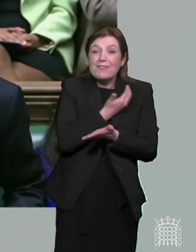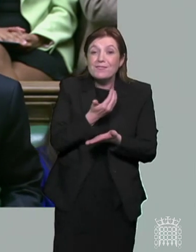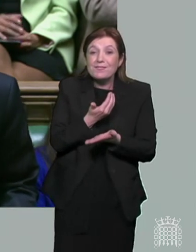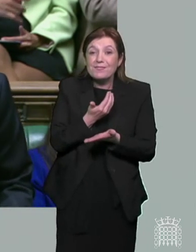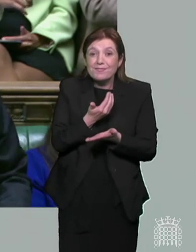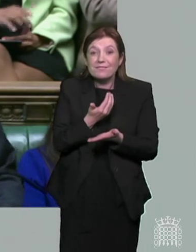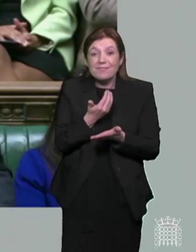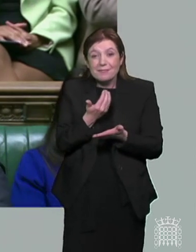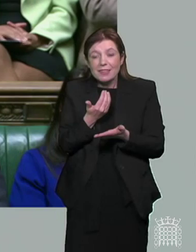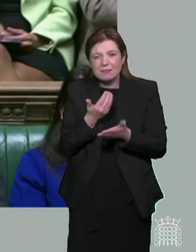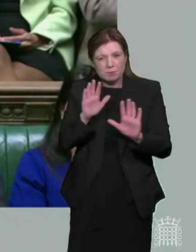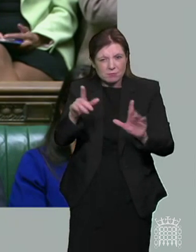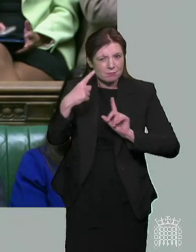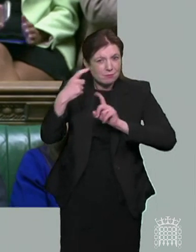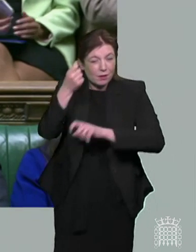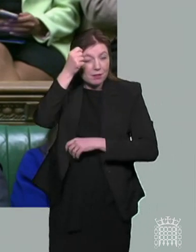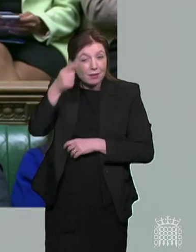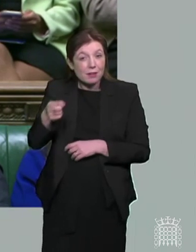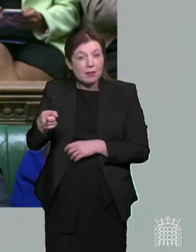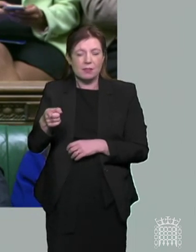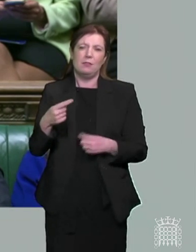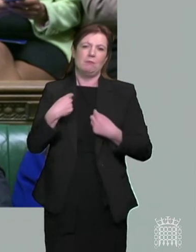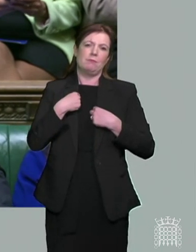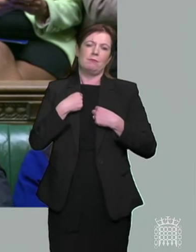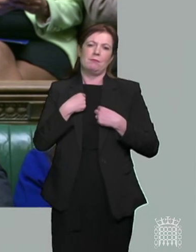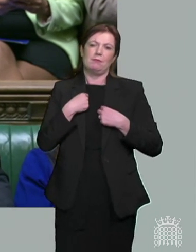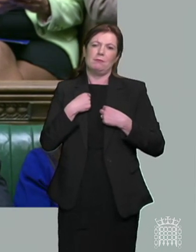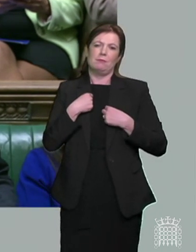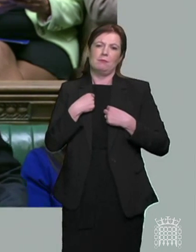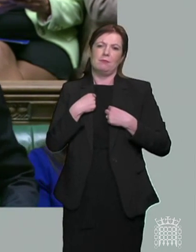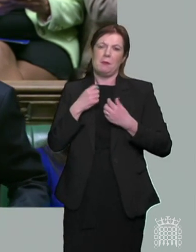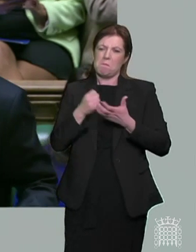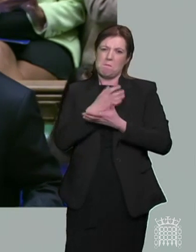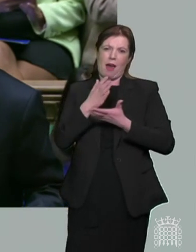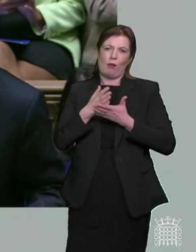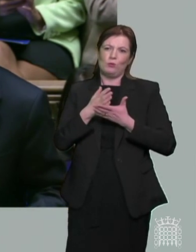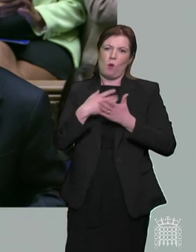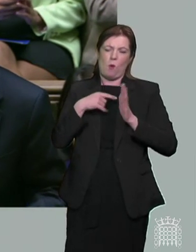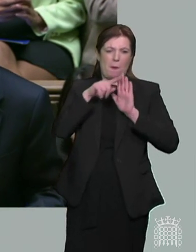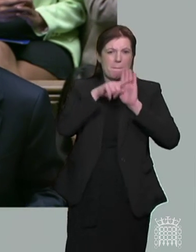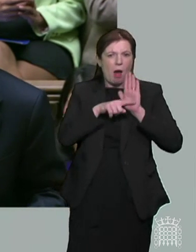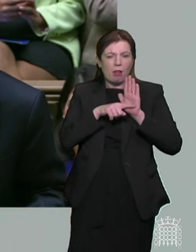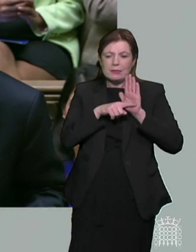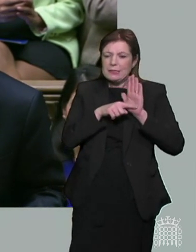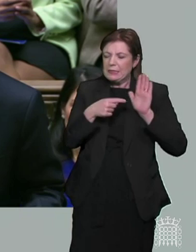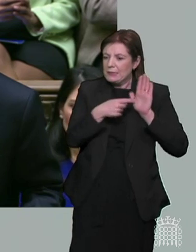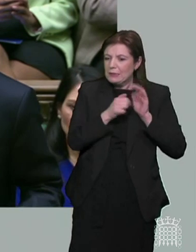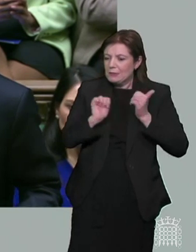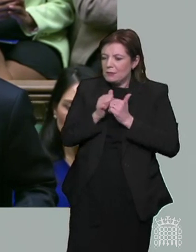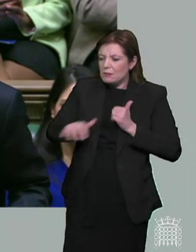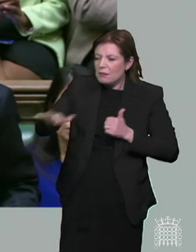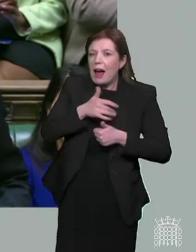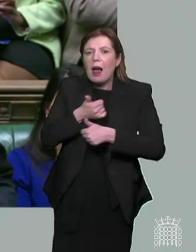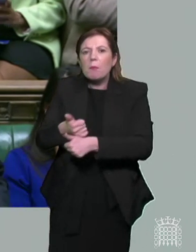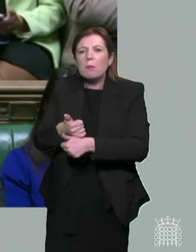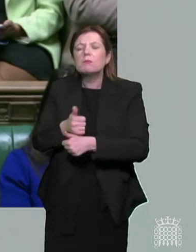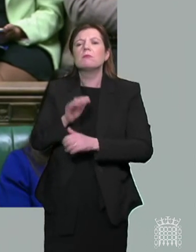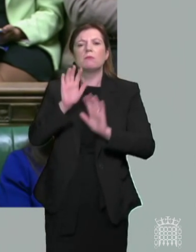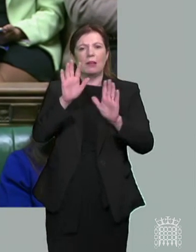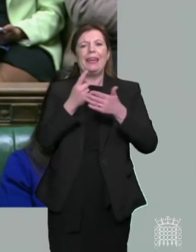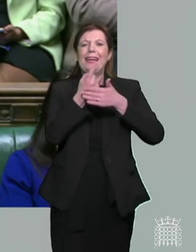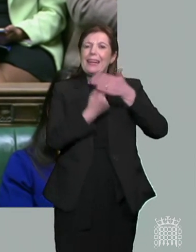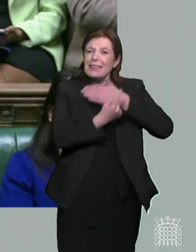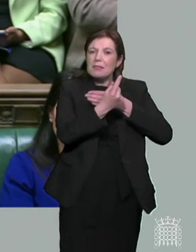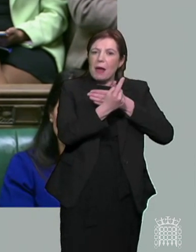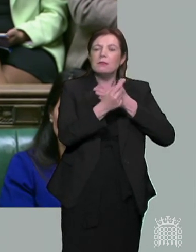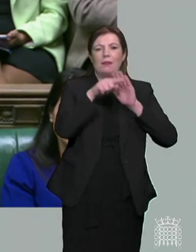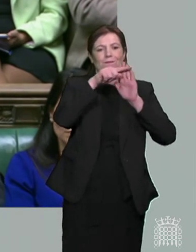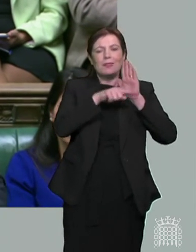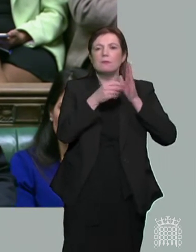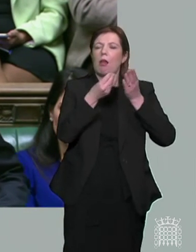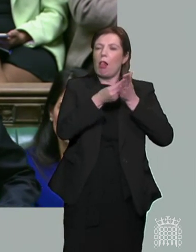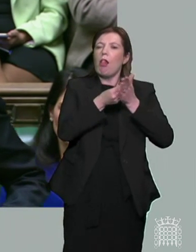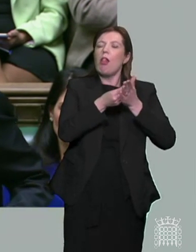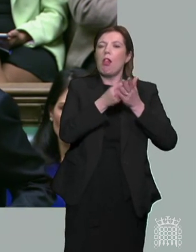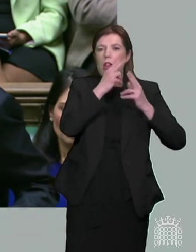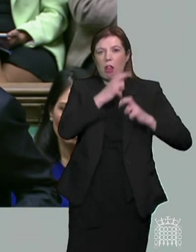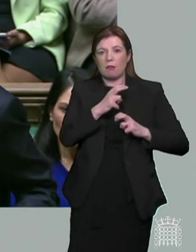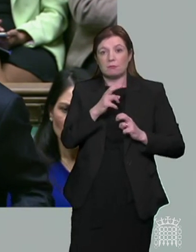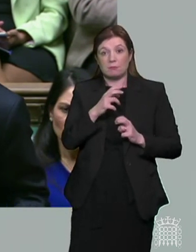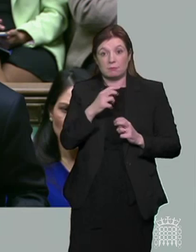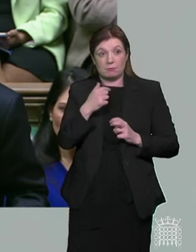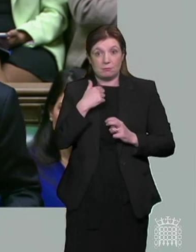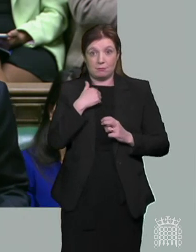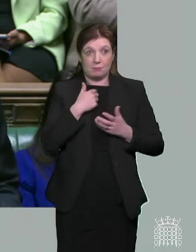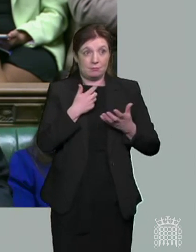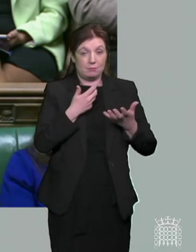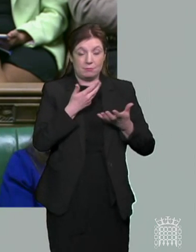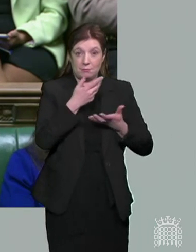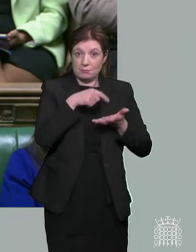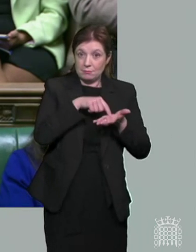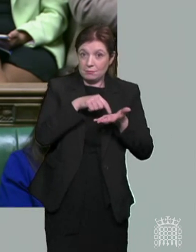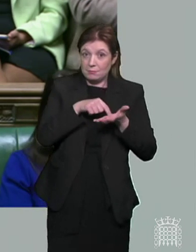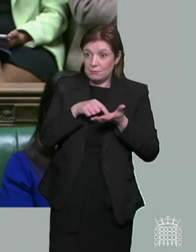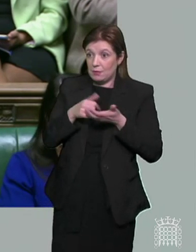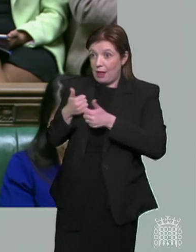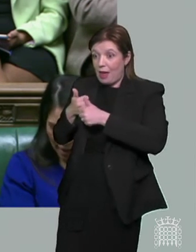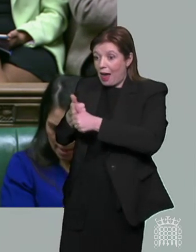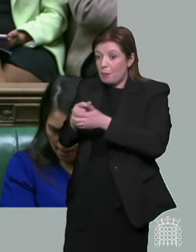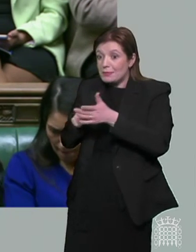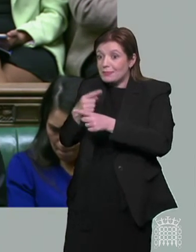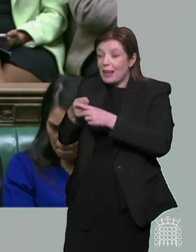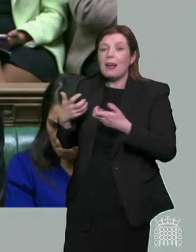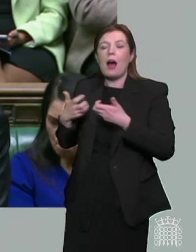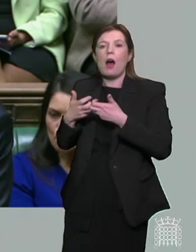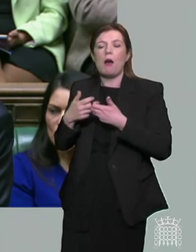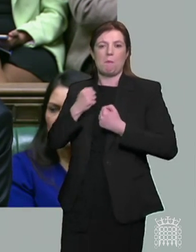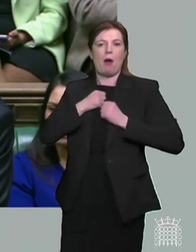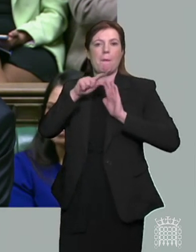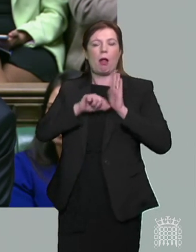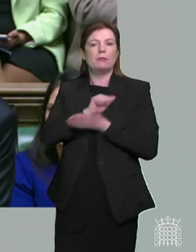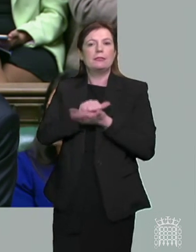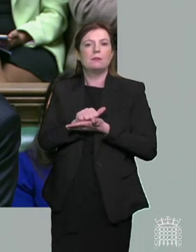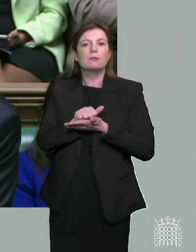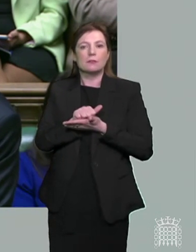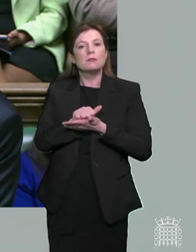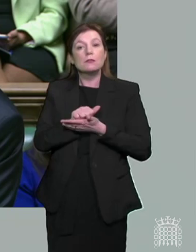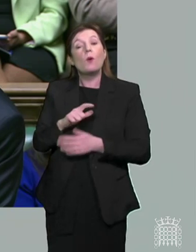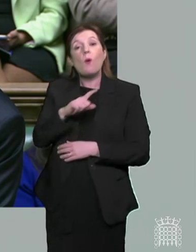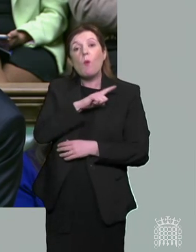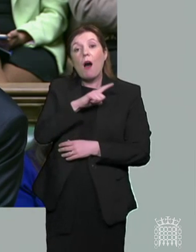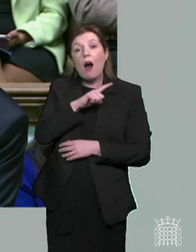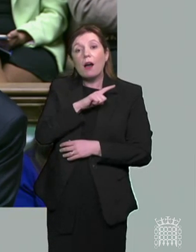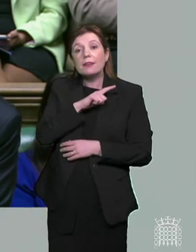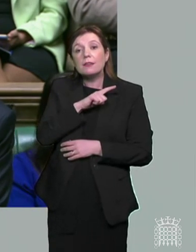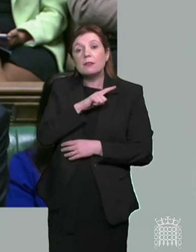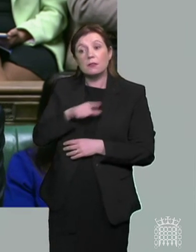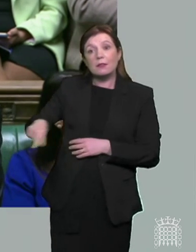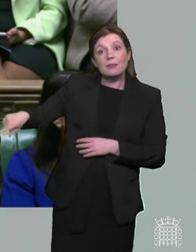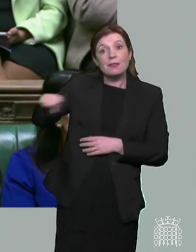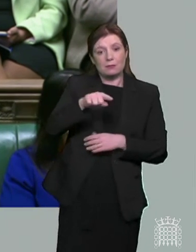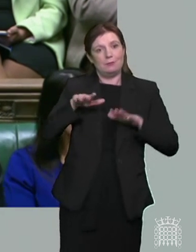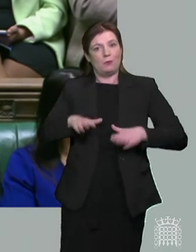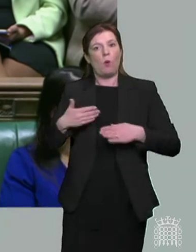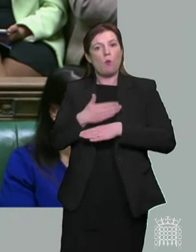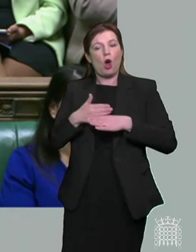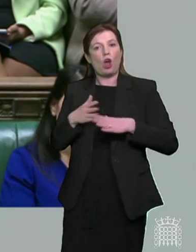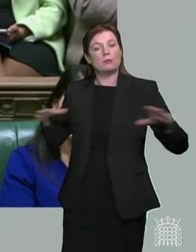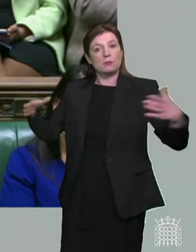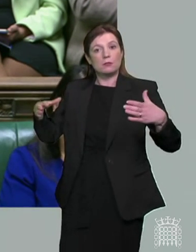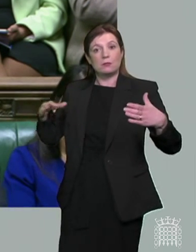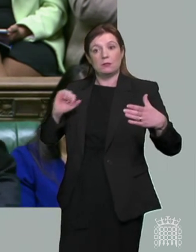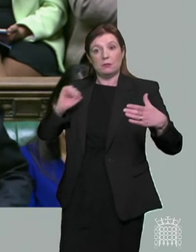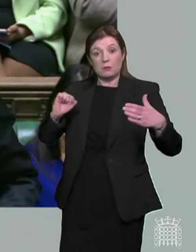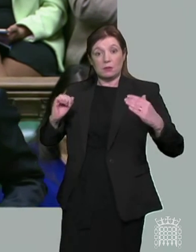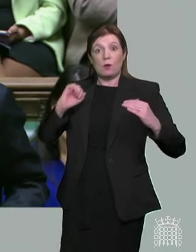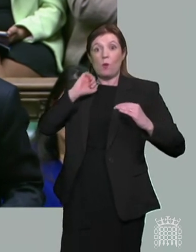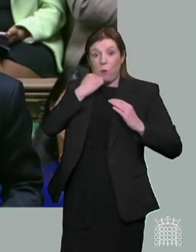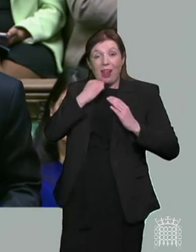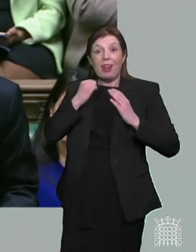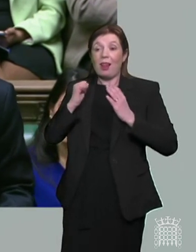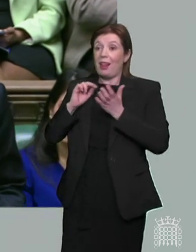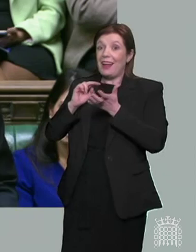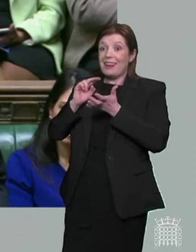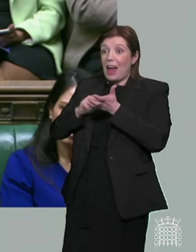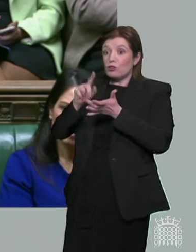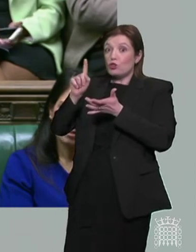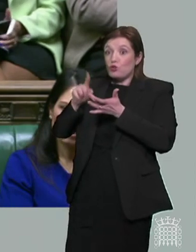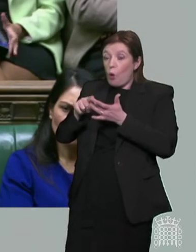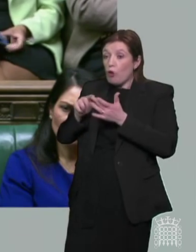I do not know whether she realised this, because she talked about the levy and making sure that we direct our policy at those who need our help, but there is a reason the independent Institute for Fiscal Studies called this increase the best way to help low and middle earners through the tax system: 70% of workers will pay less tax, even accounting for the levy.